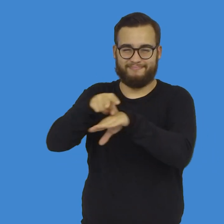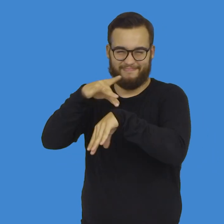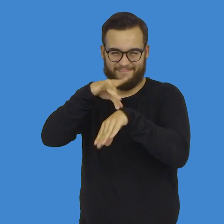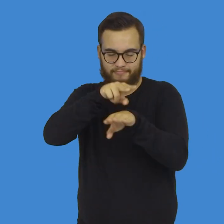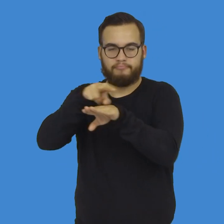enfermo